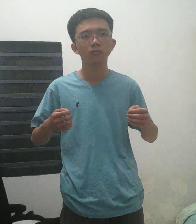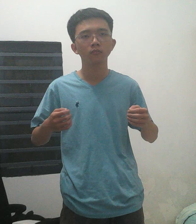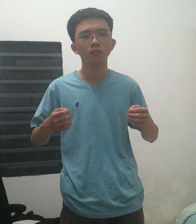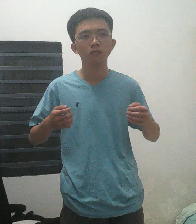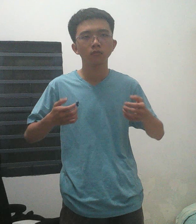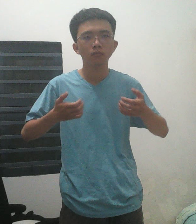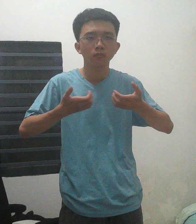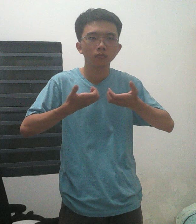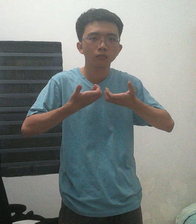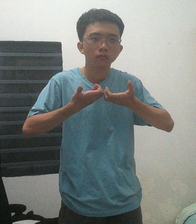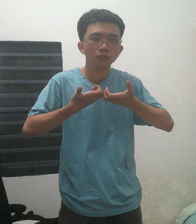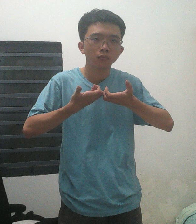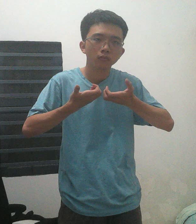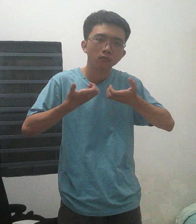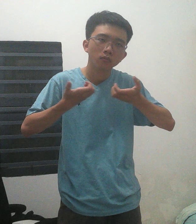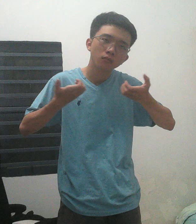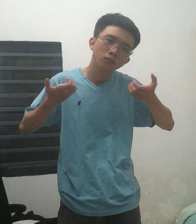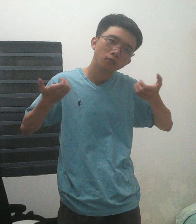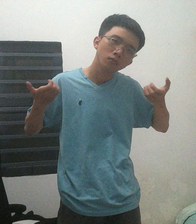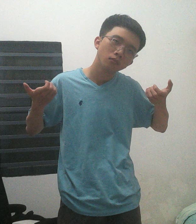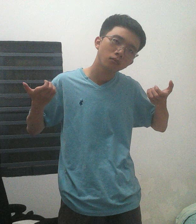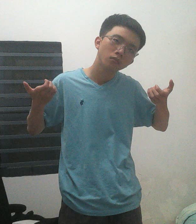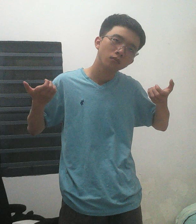chia cat